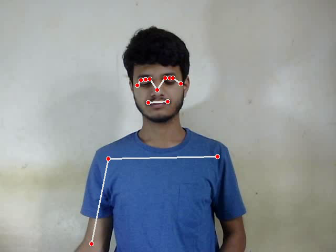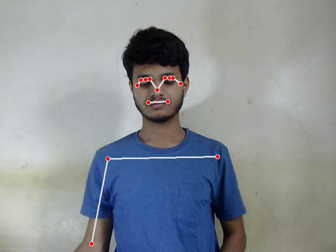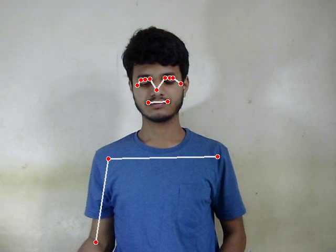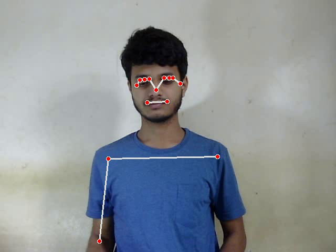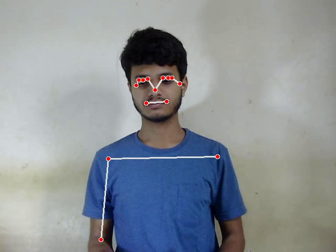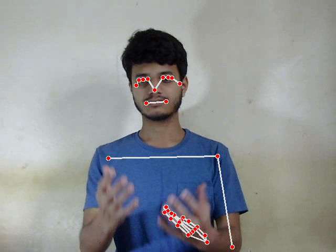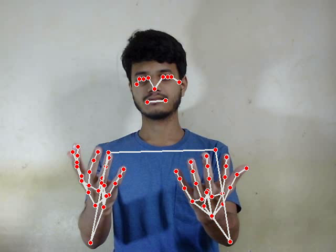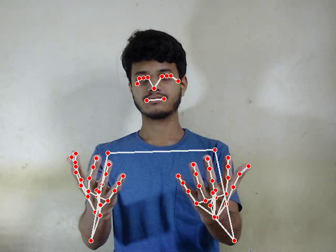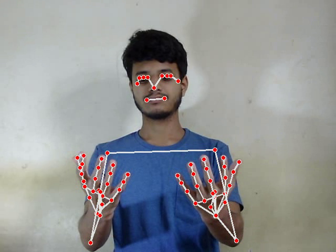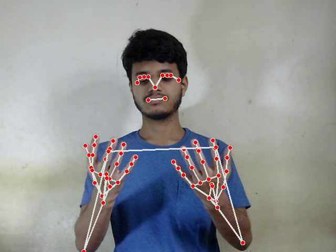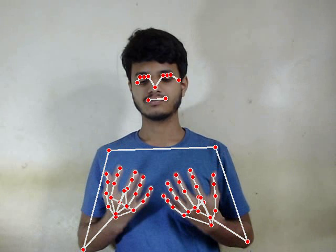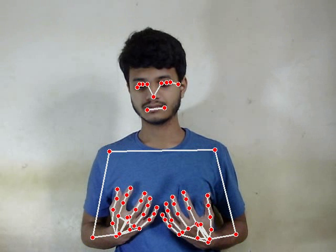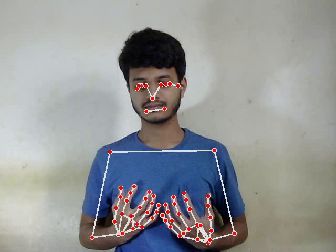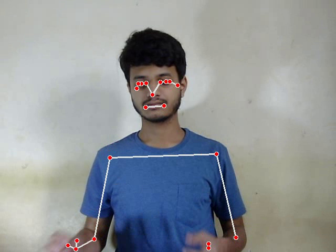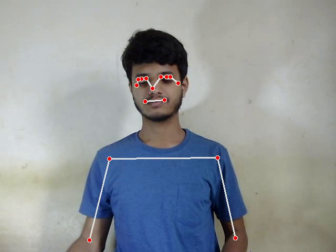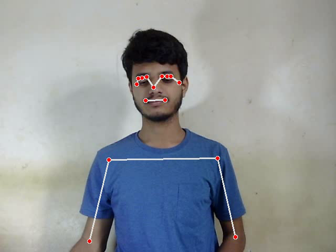want